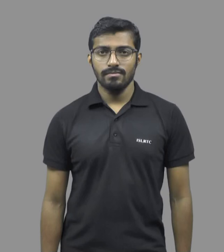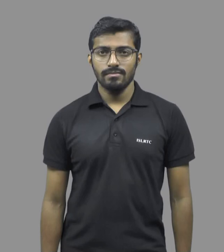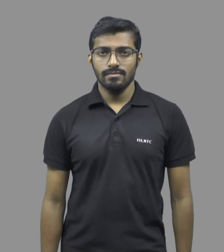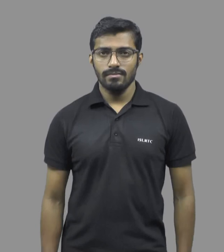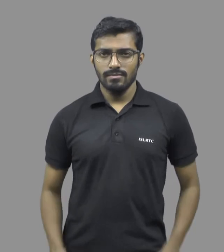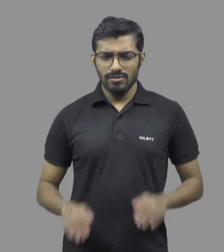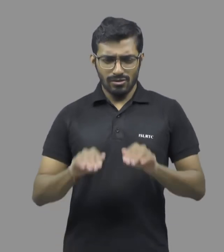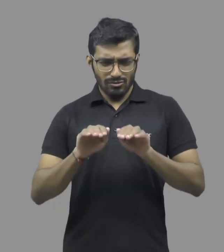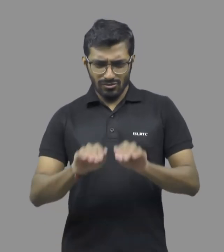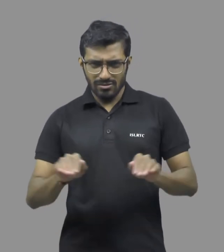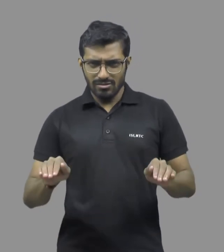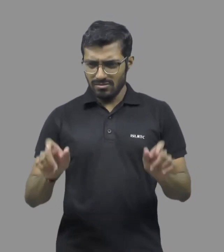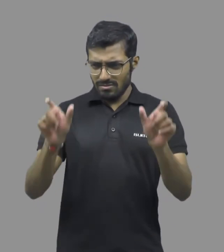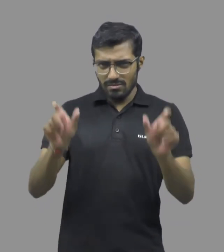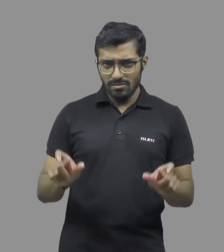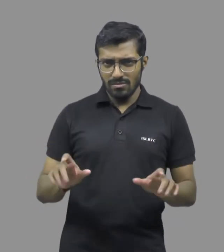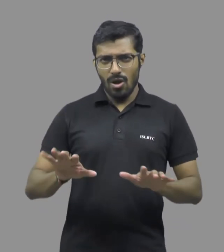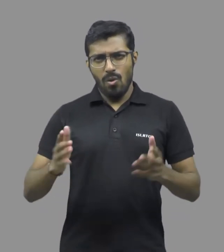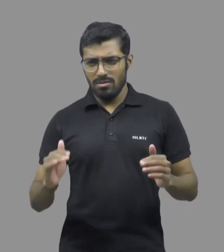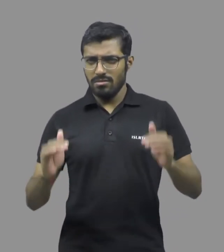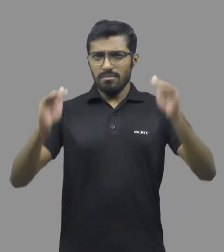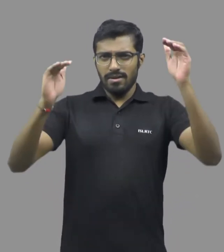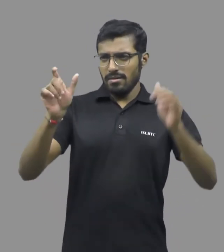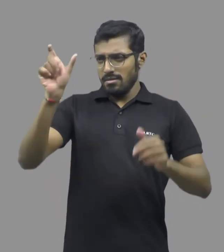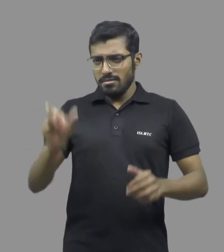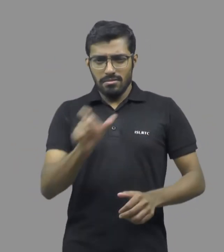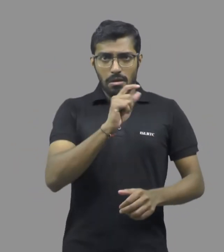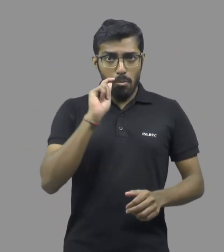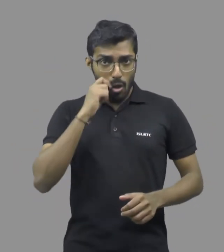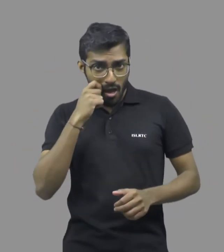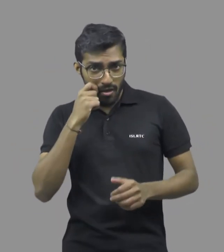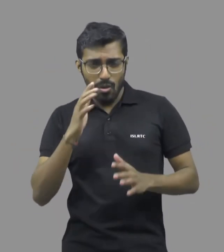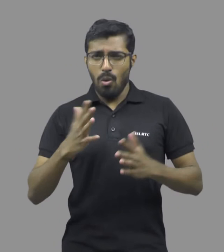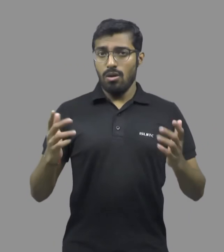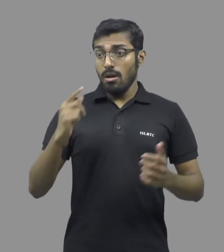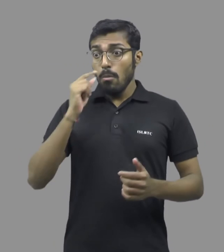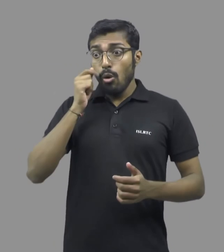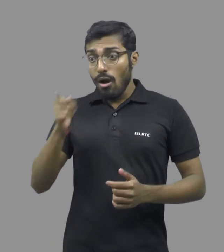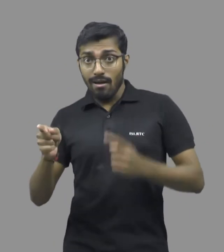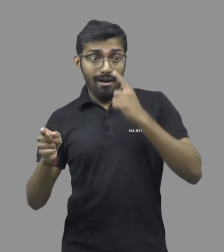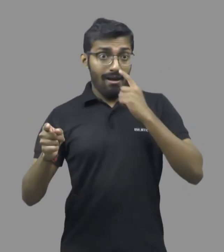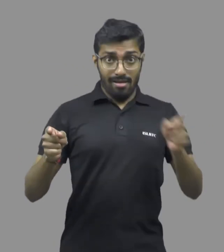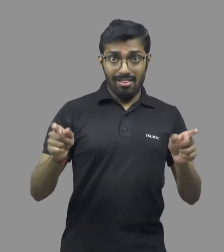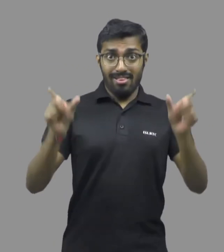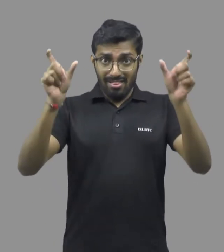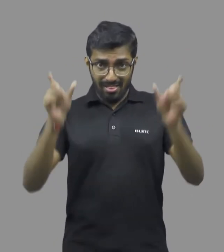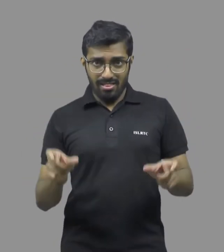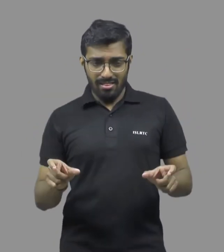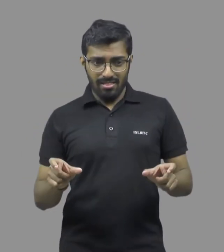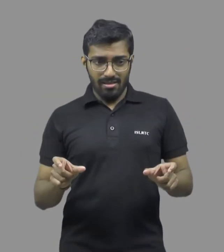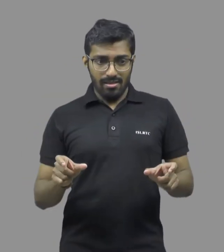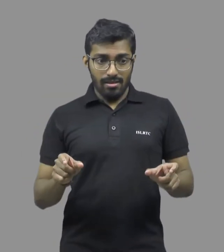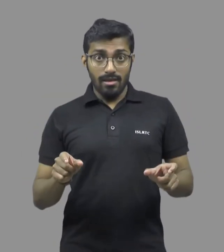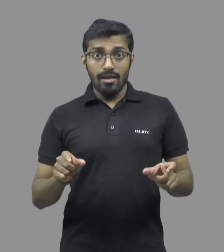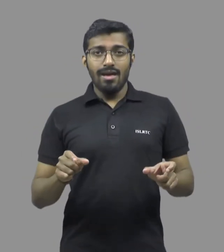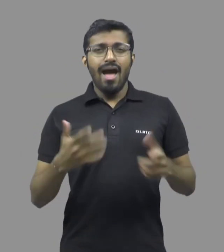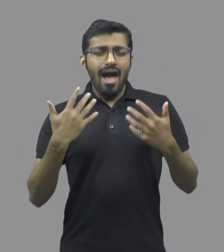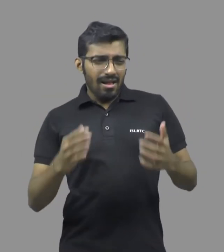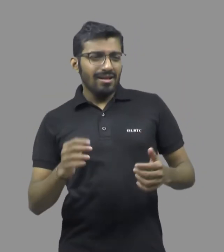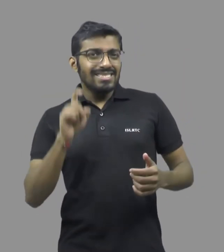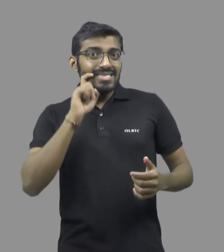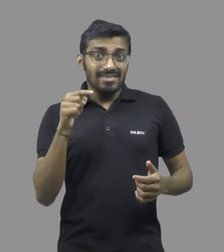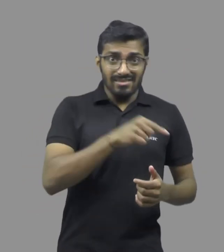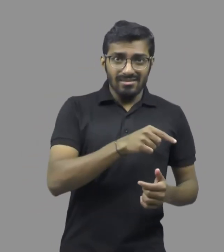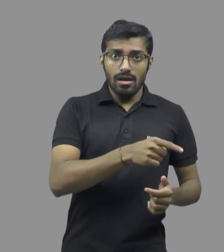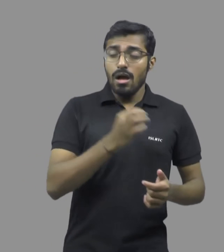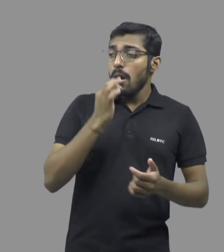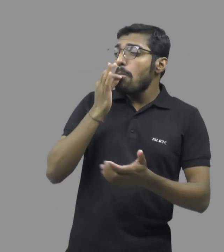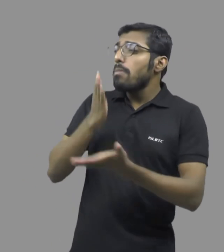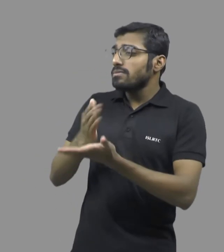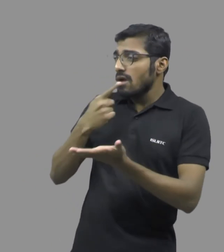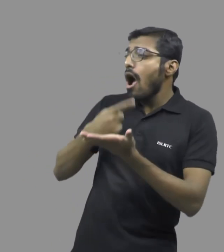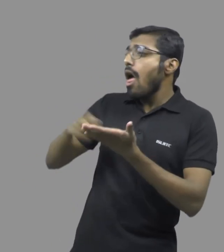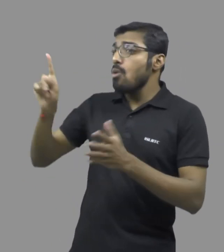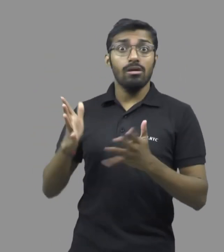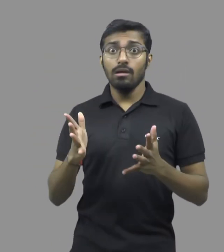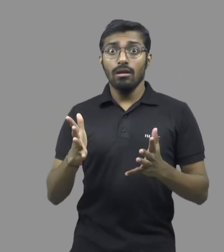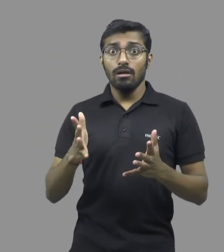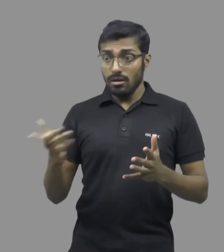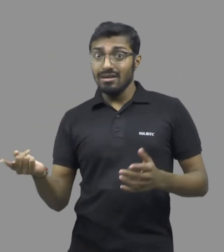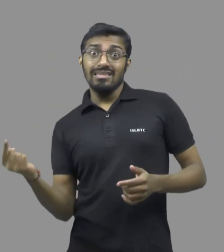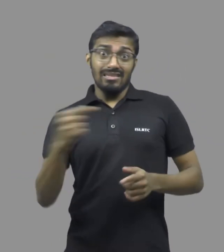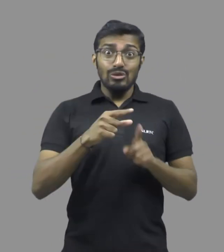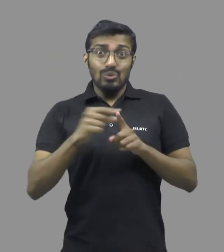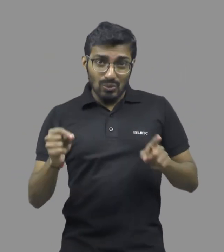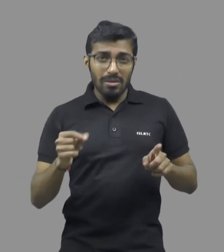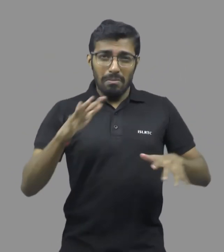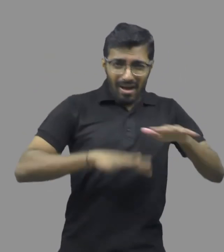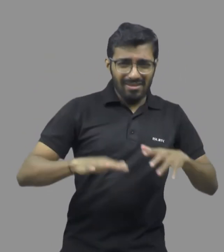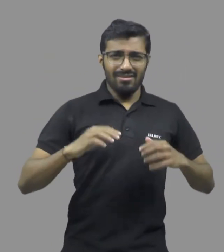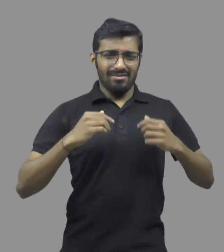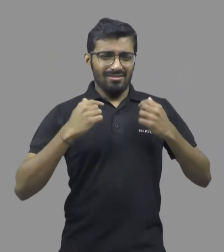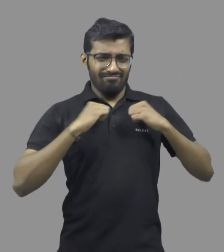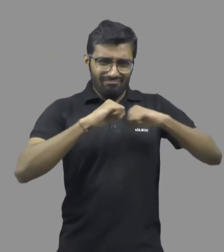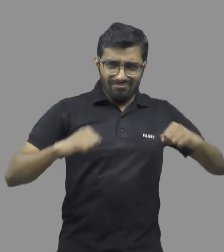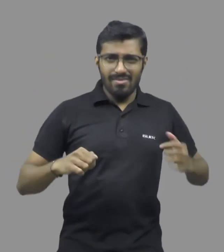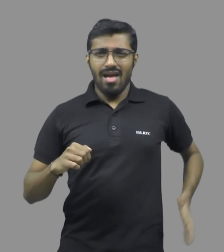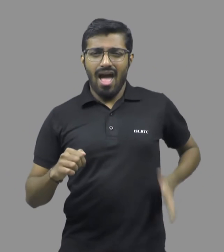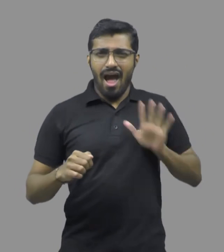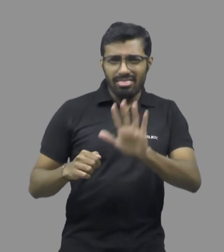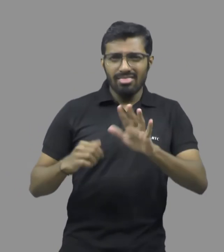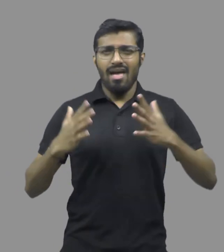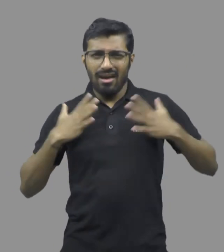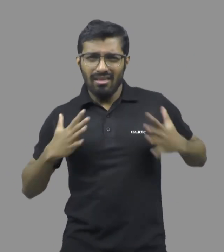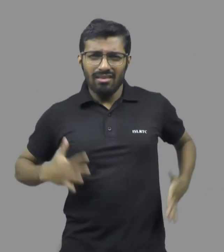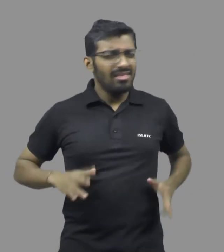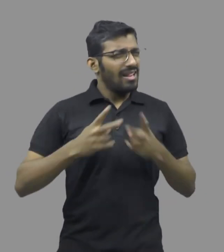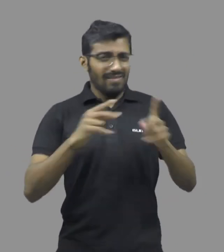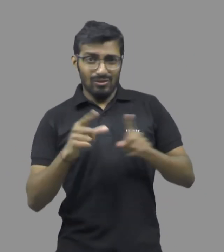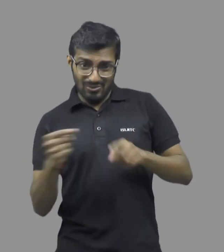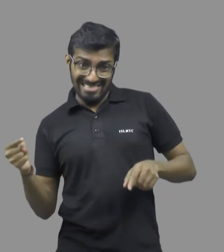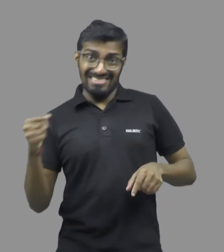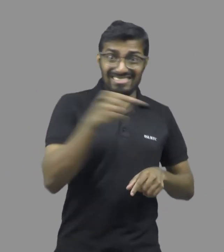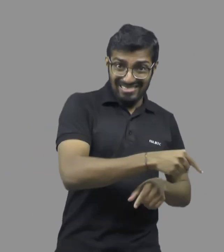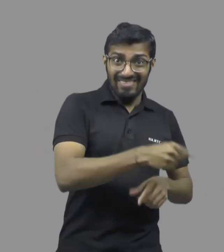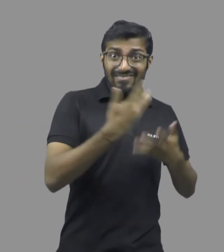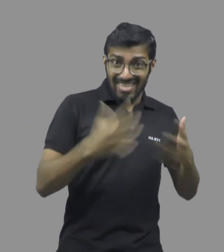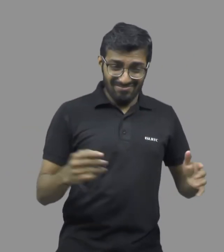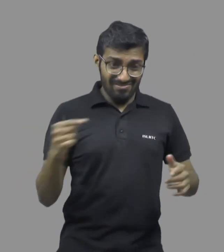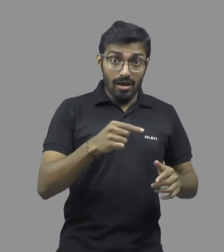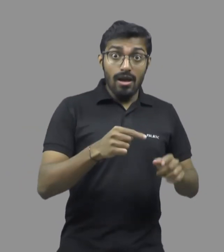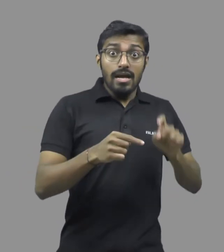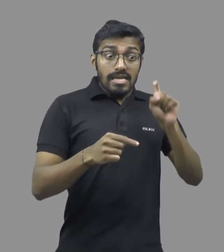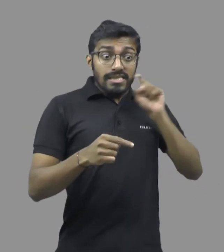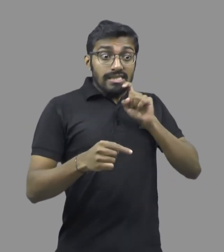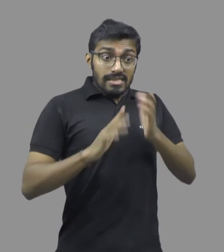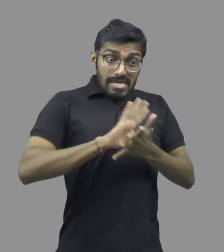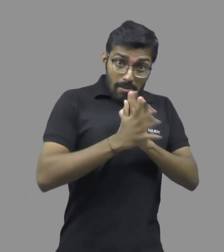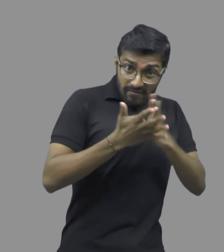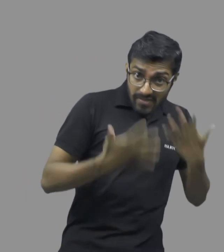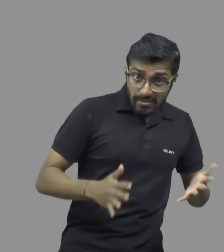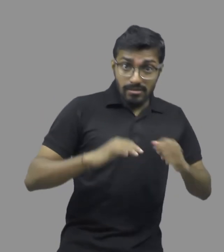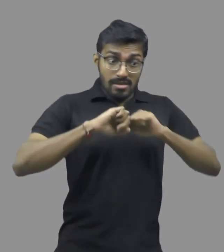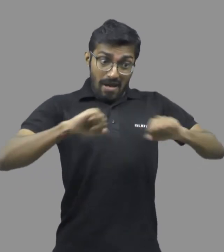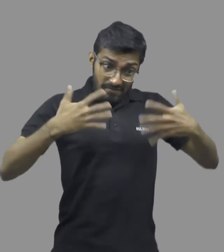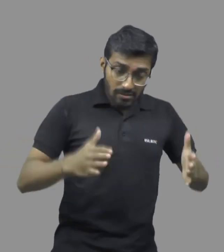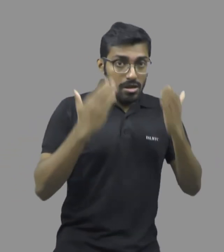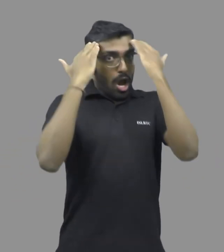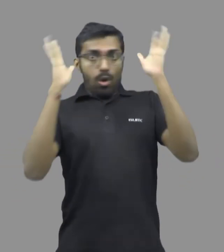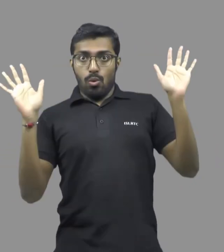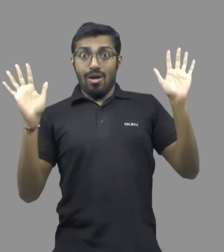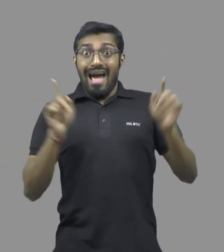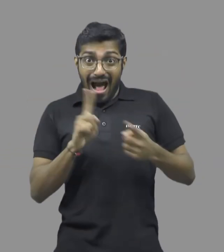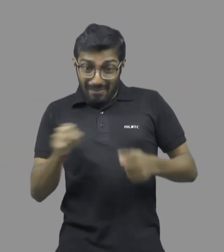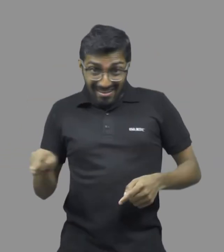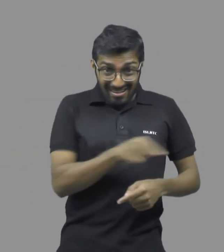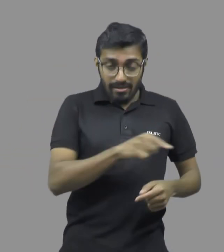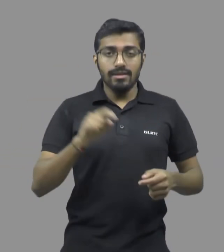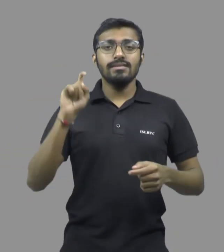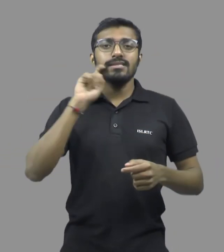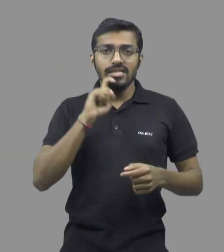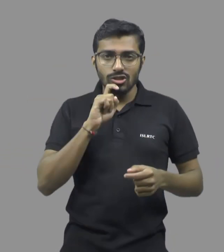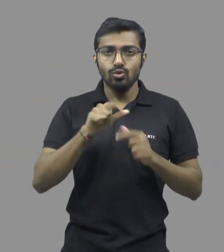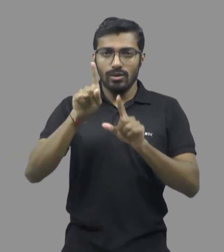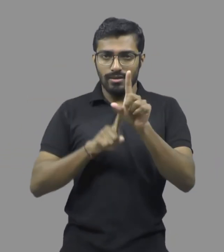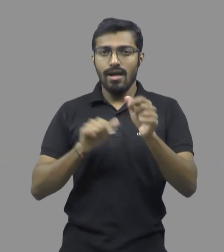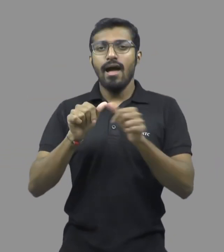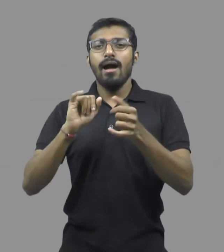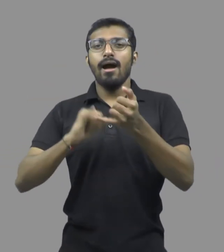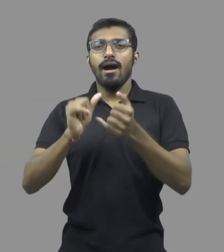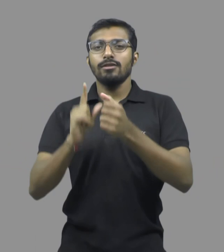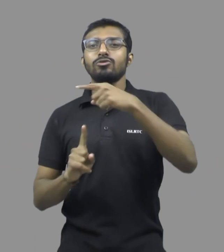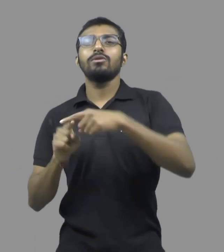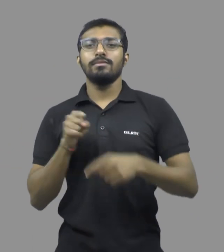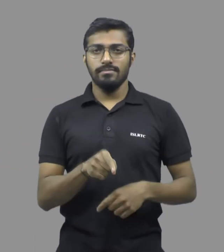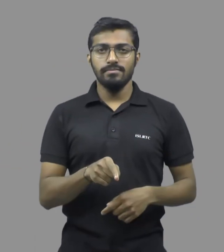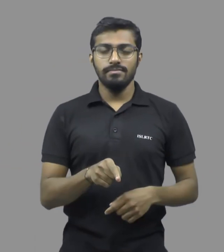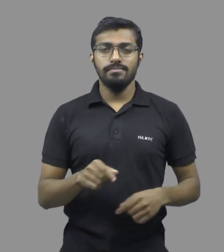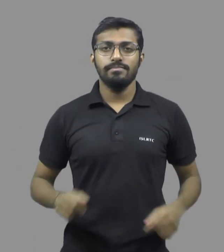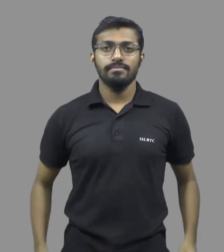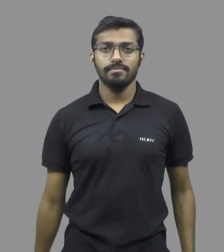Sexual Assault